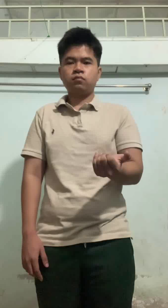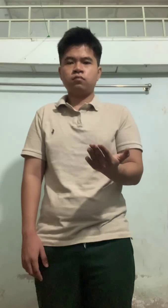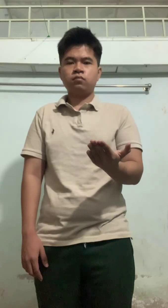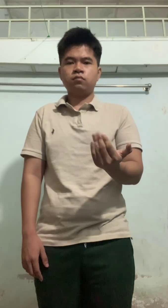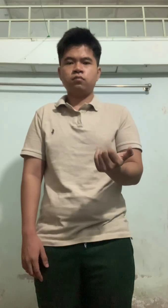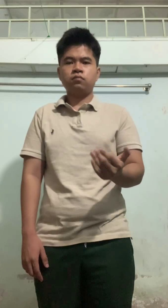yeu cau